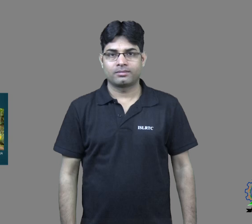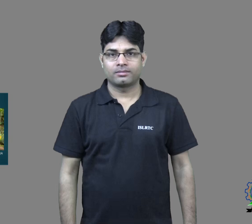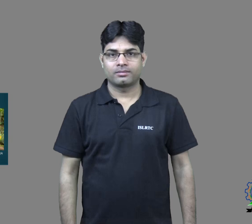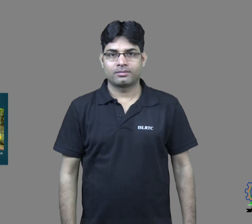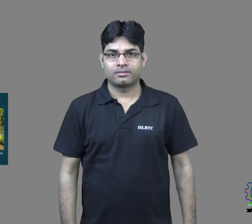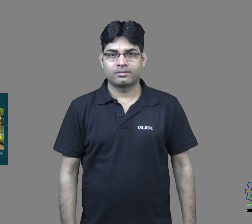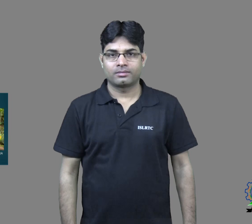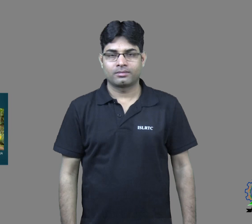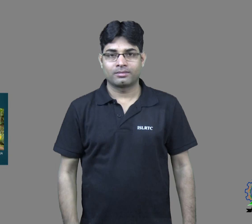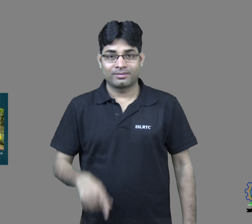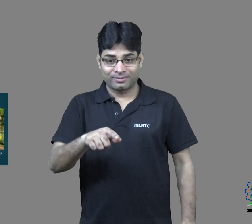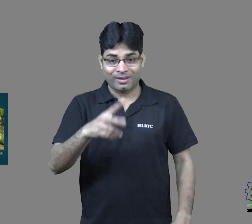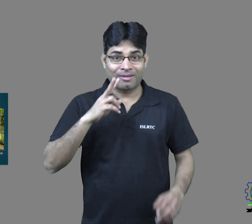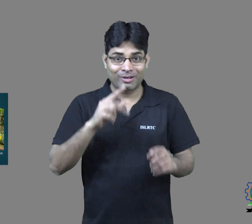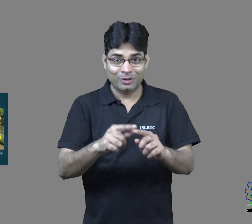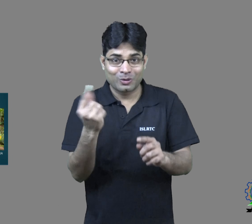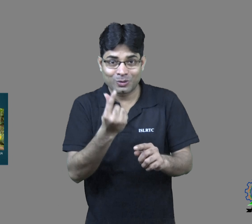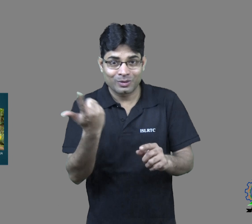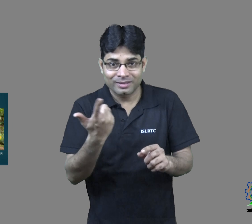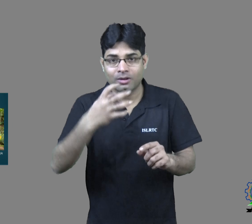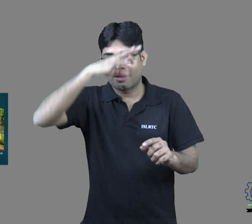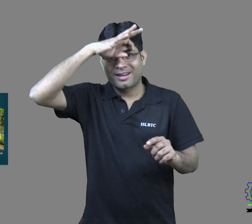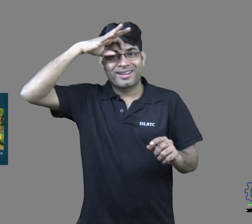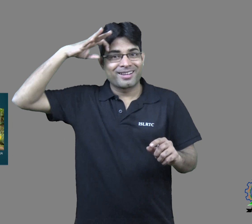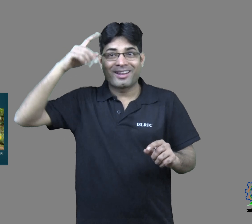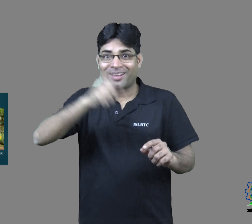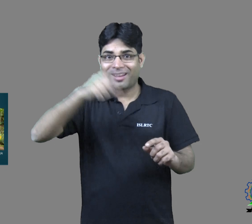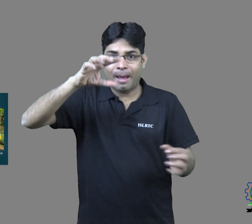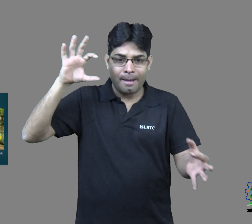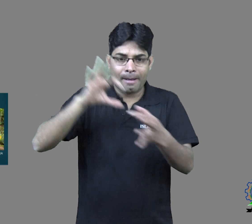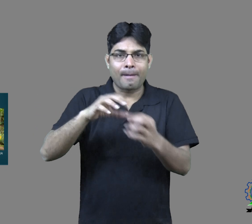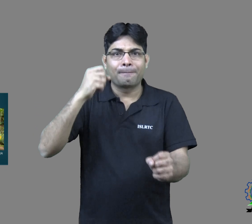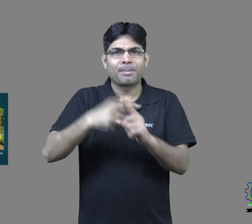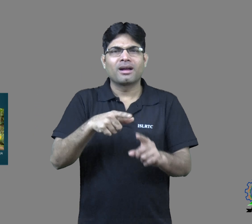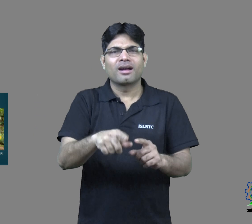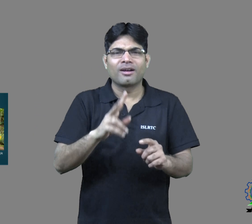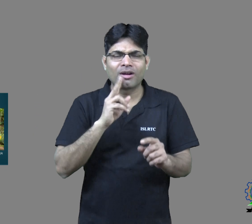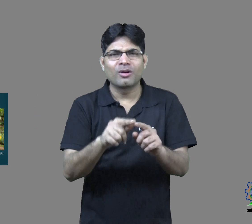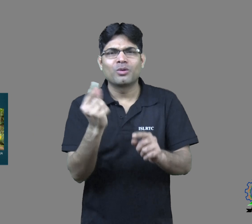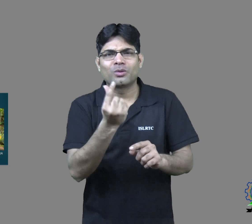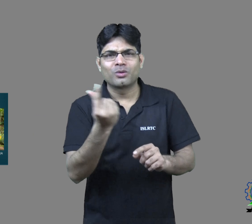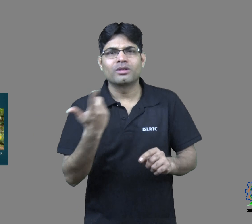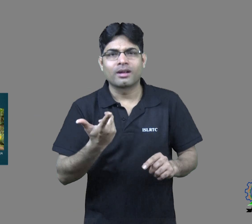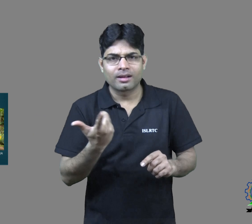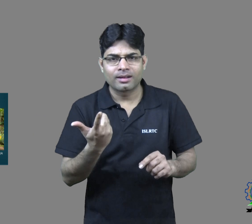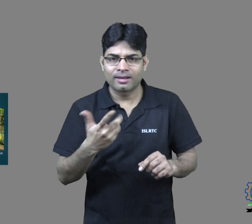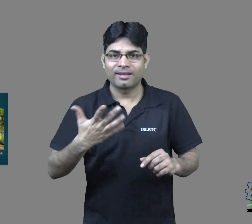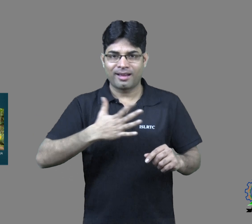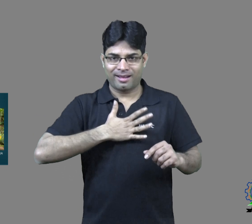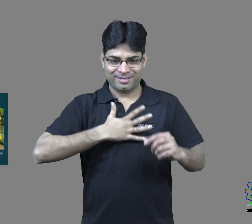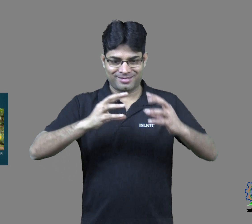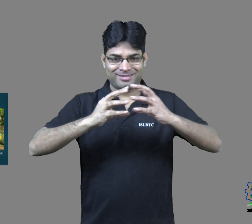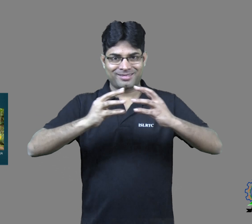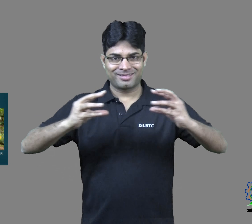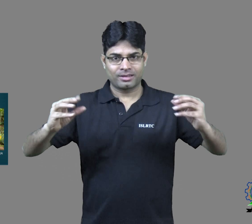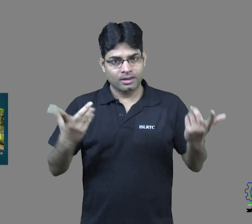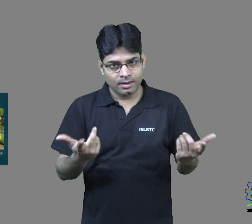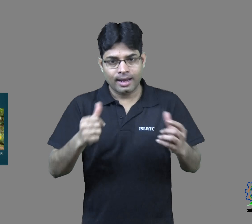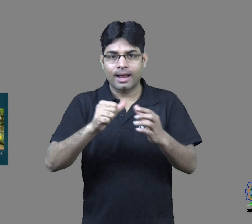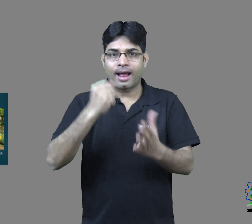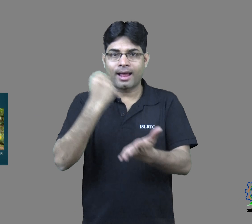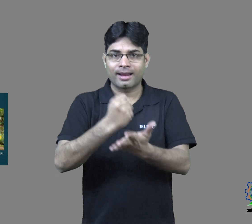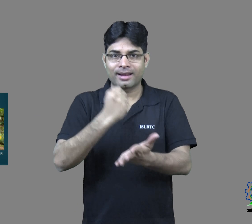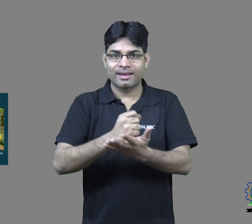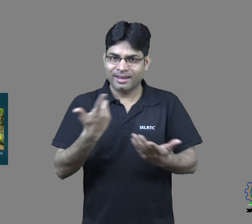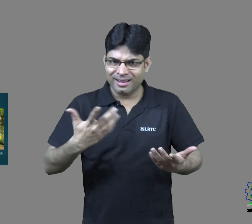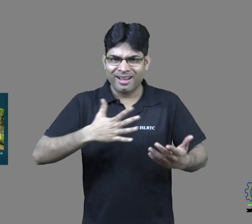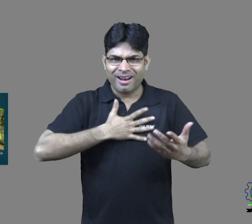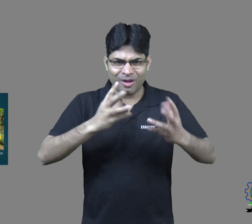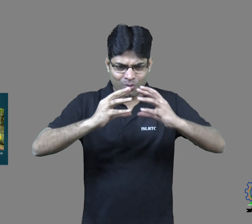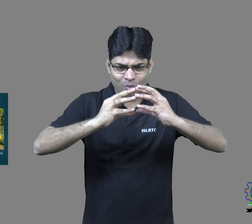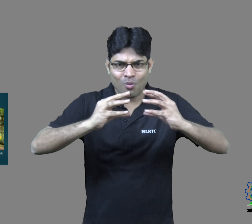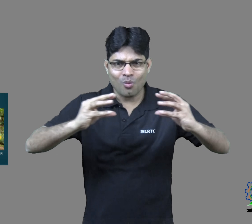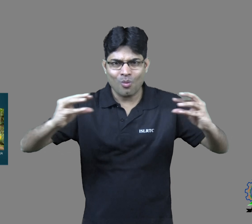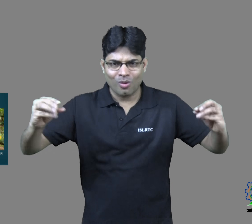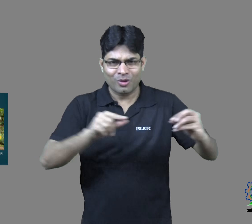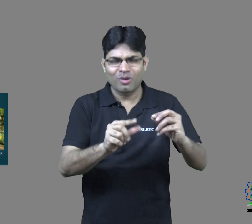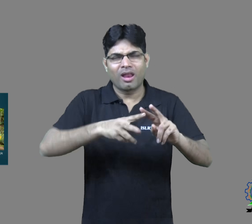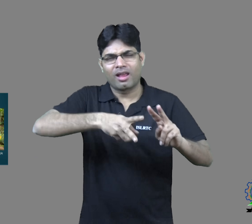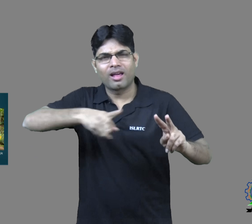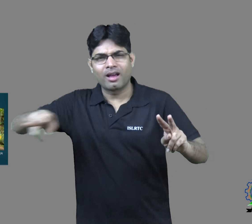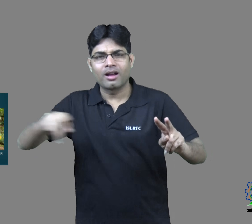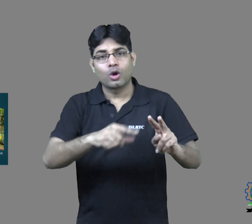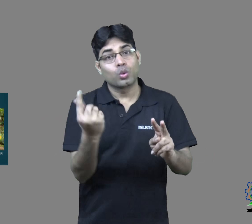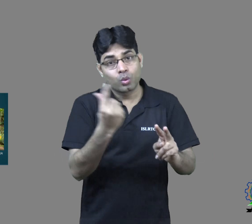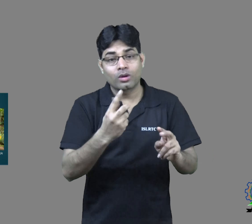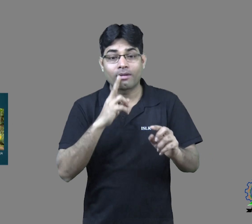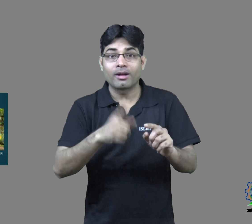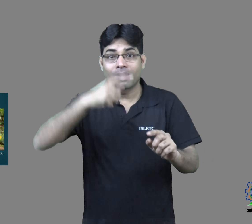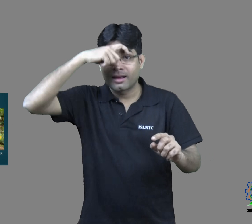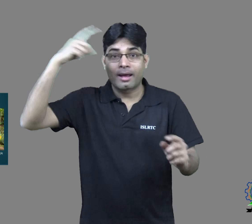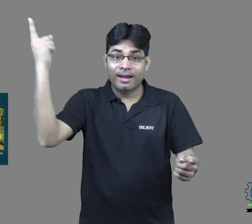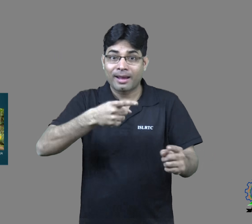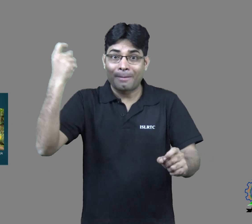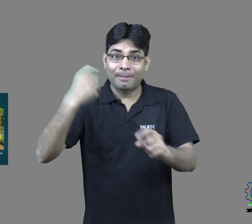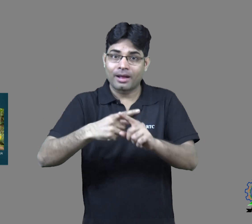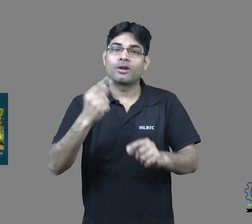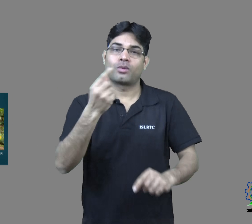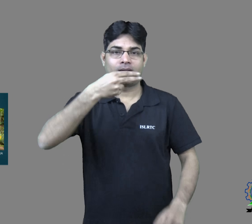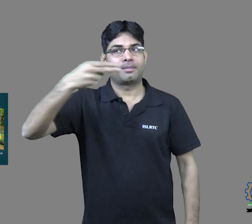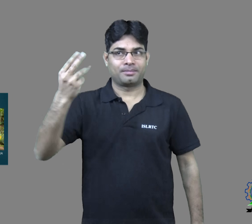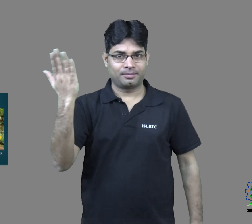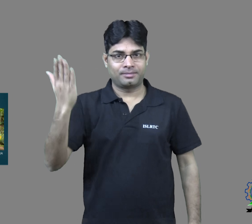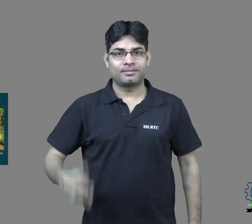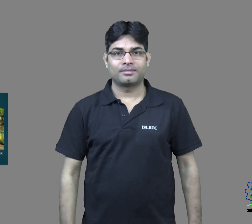Summer or Zaid Season Vegetable